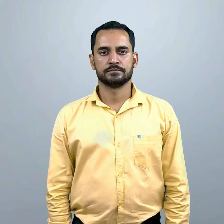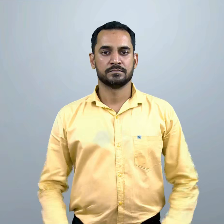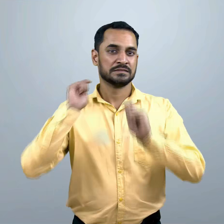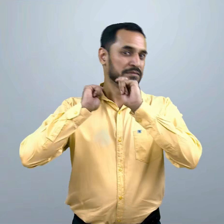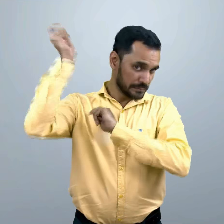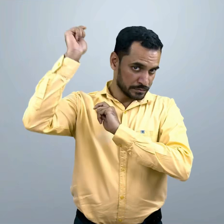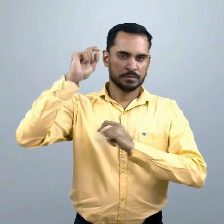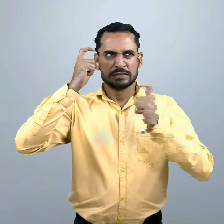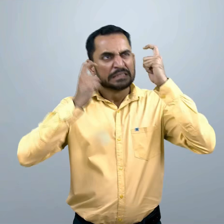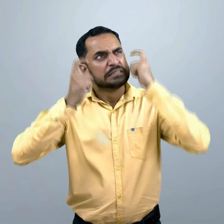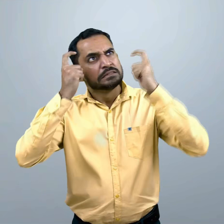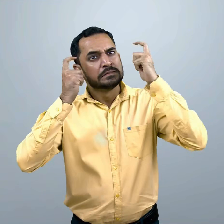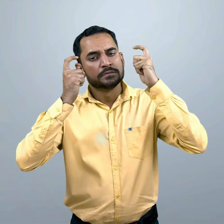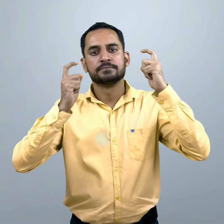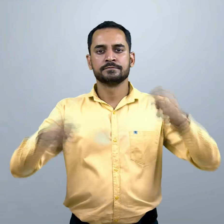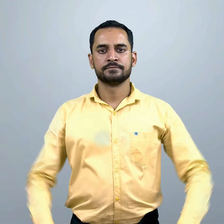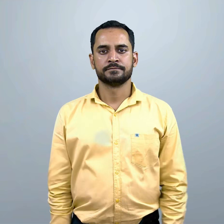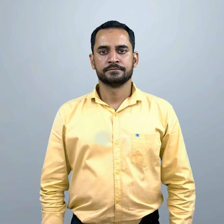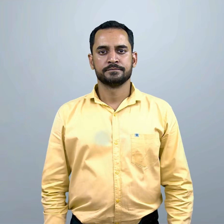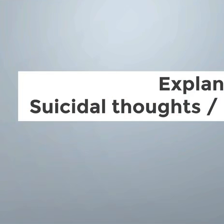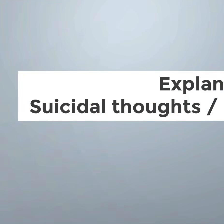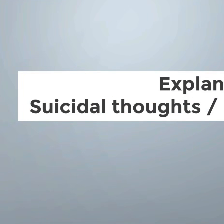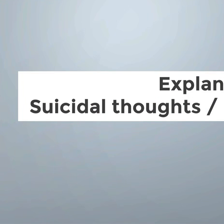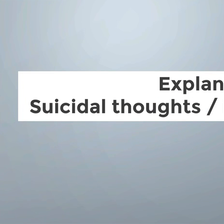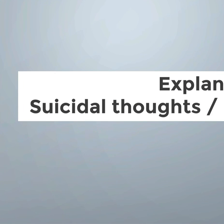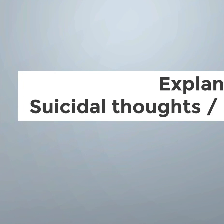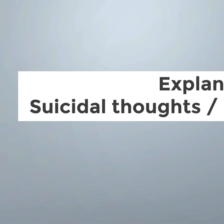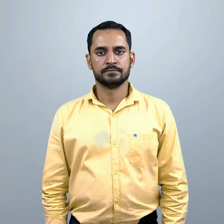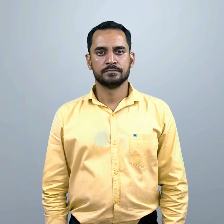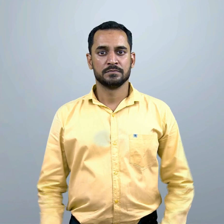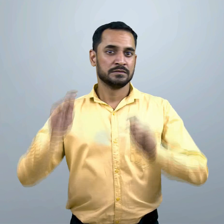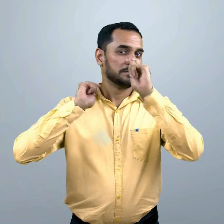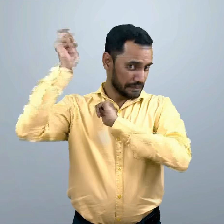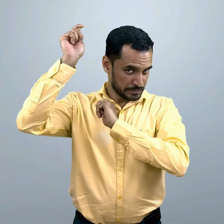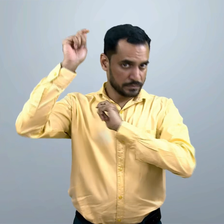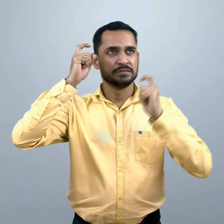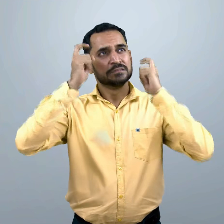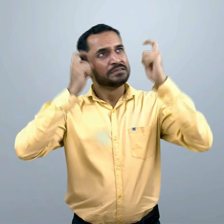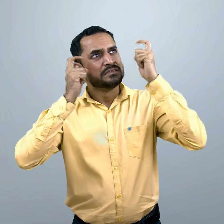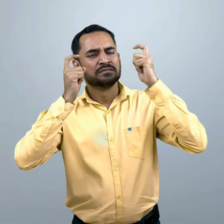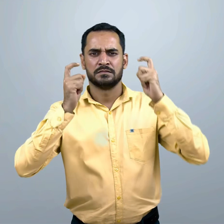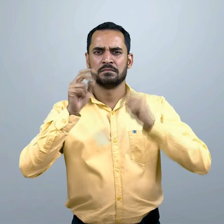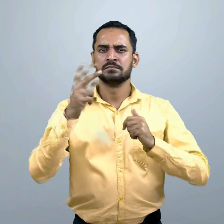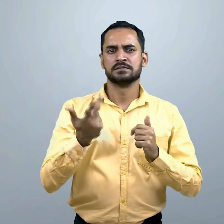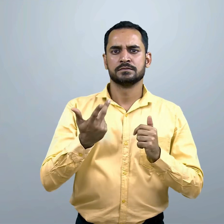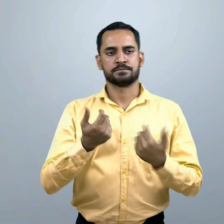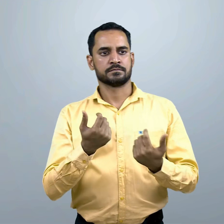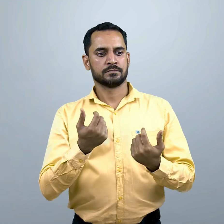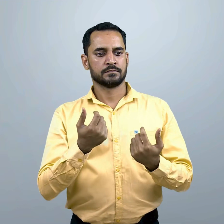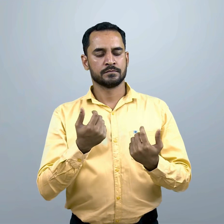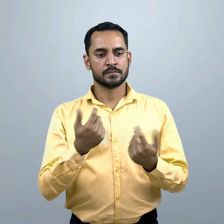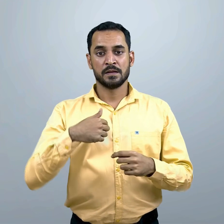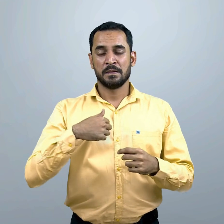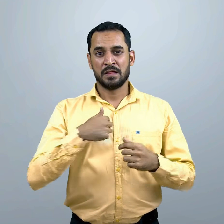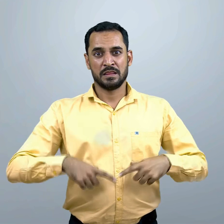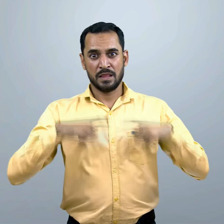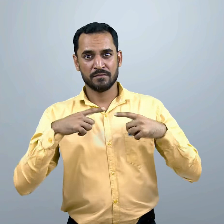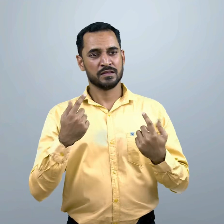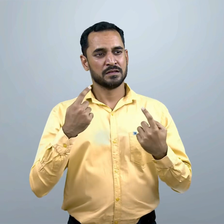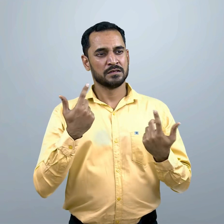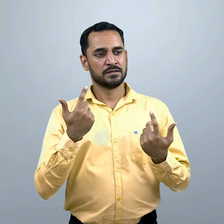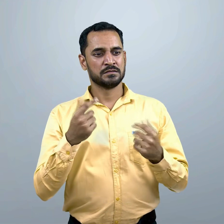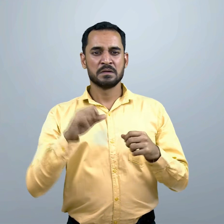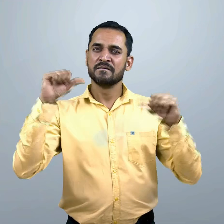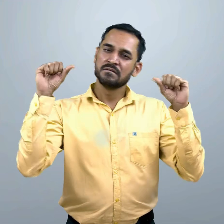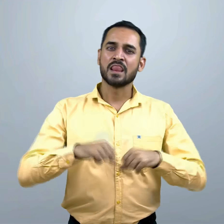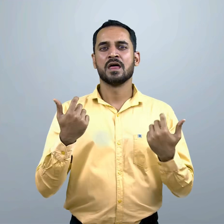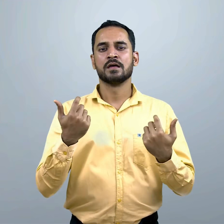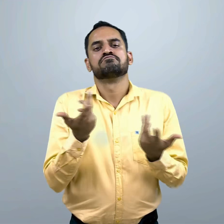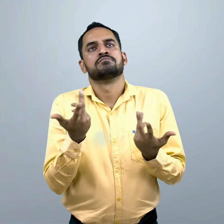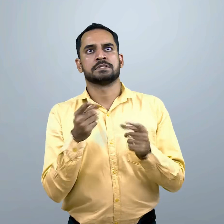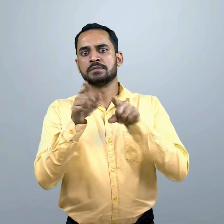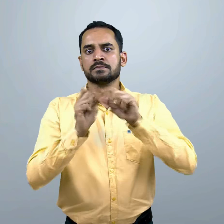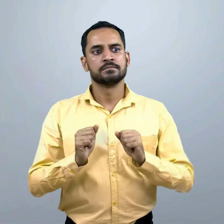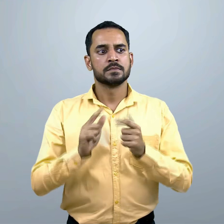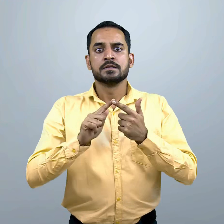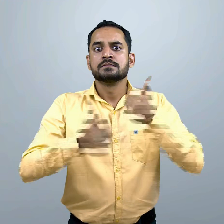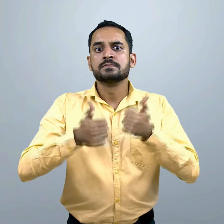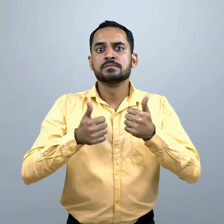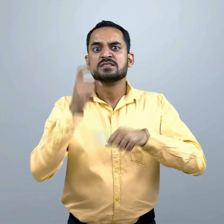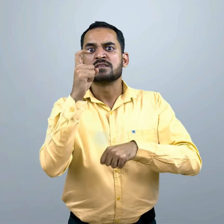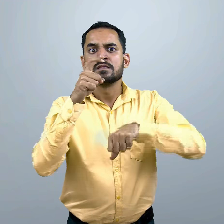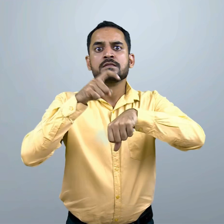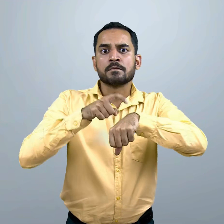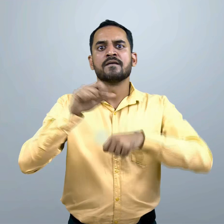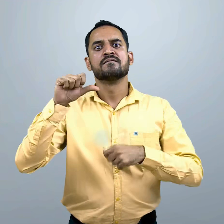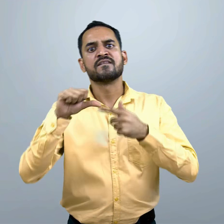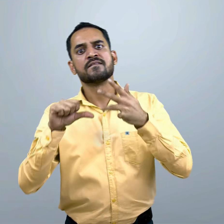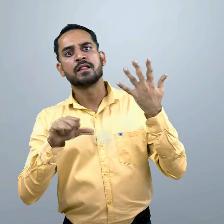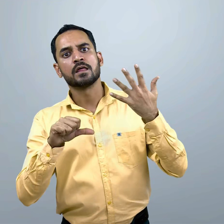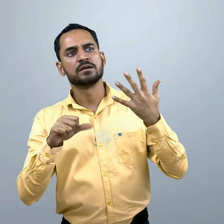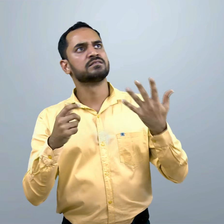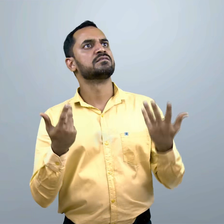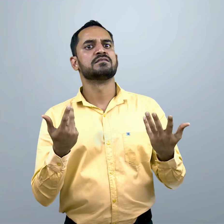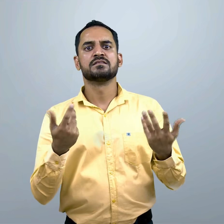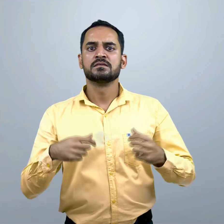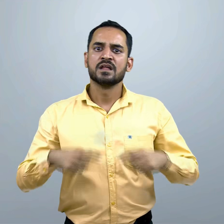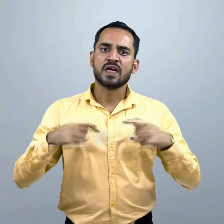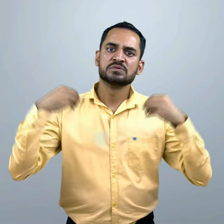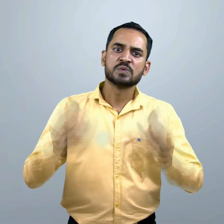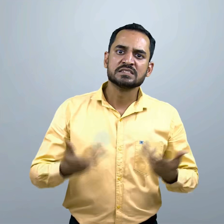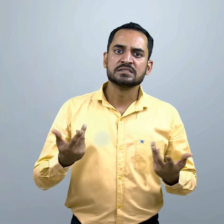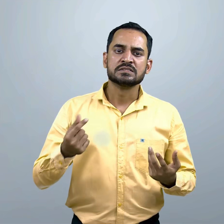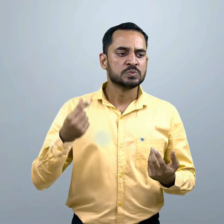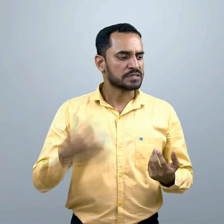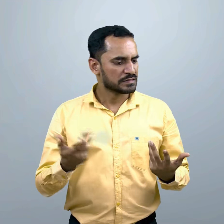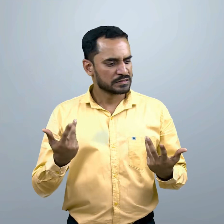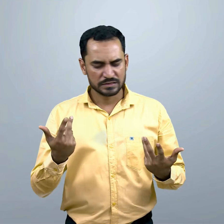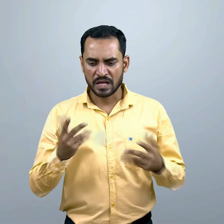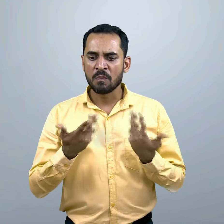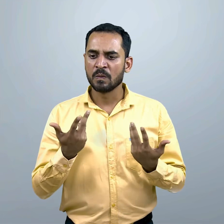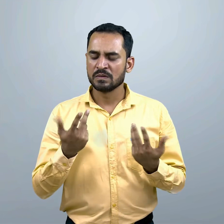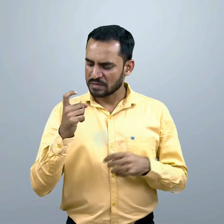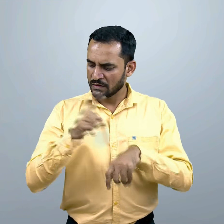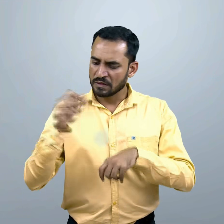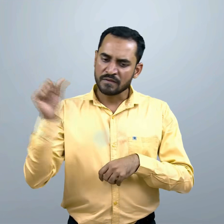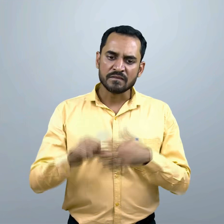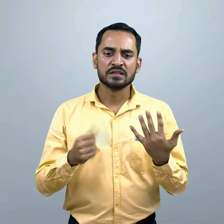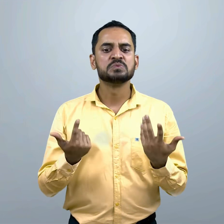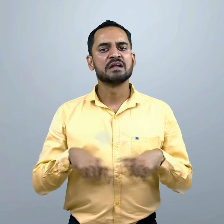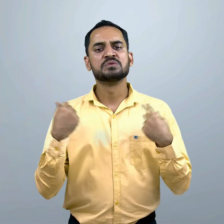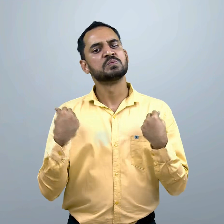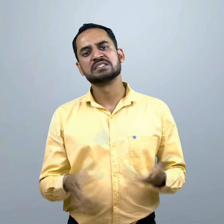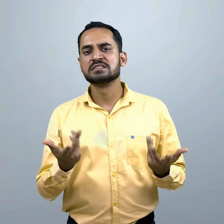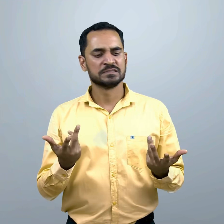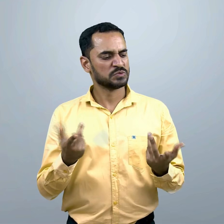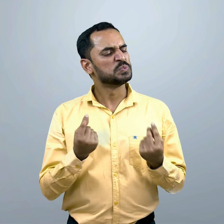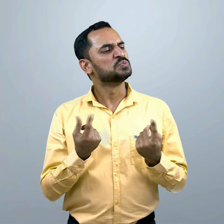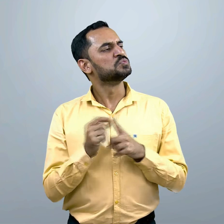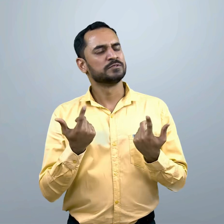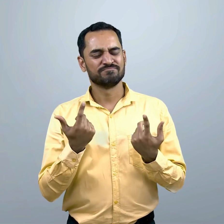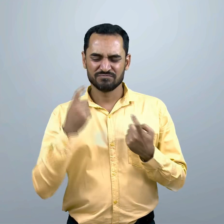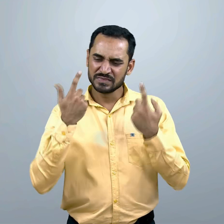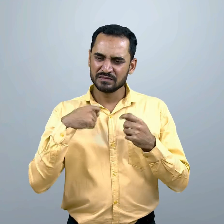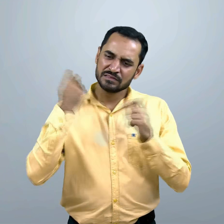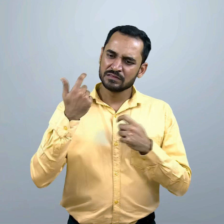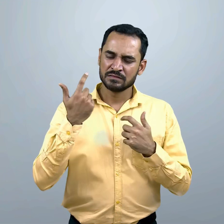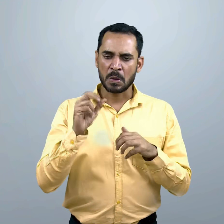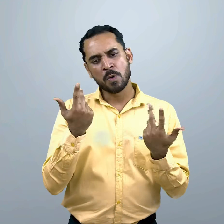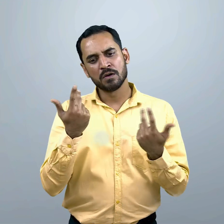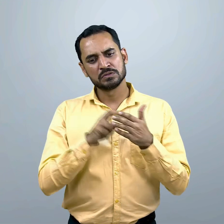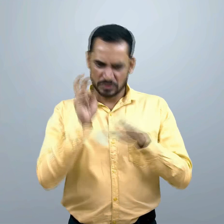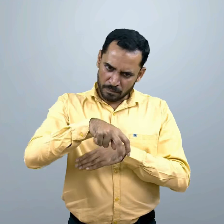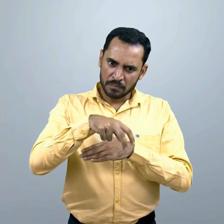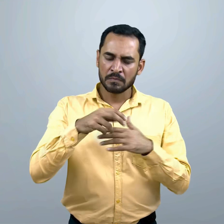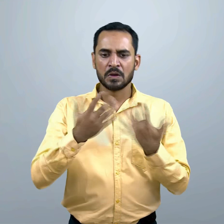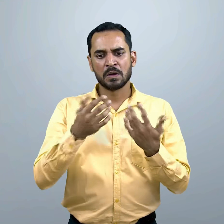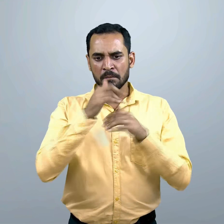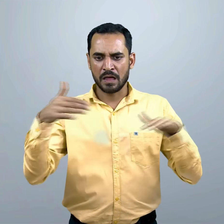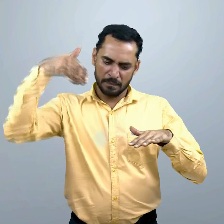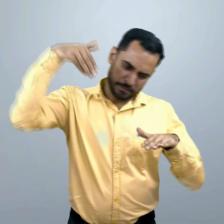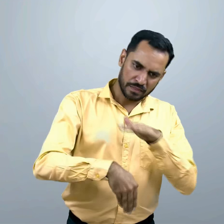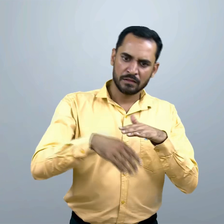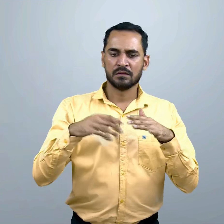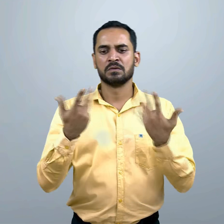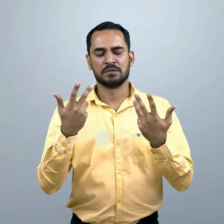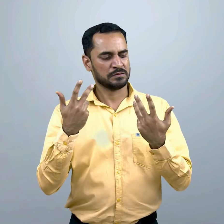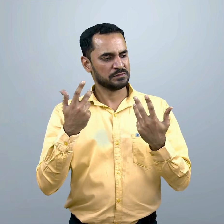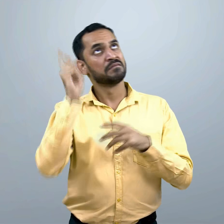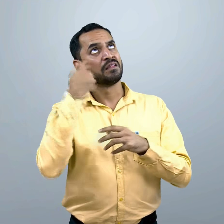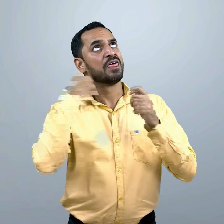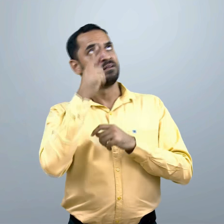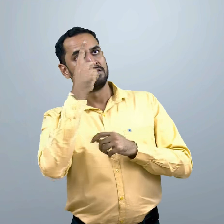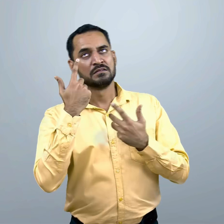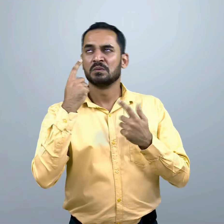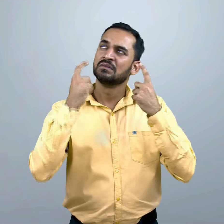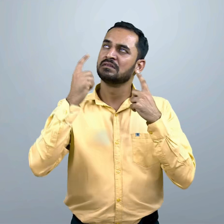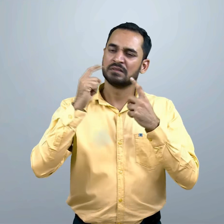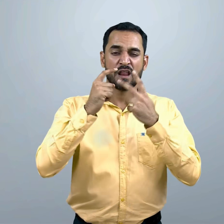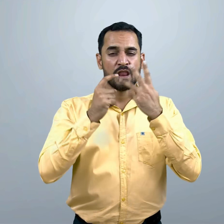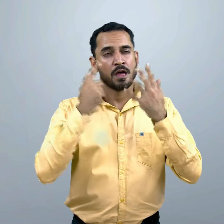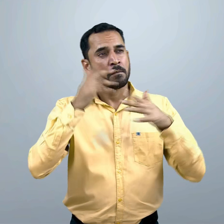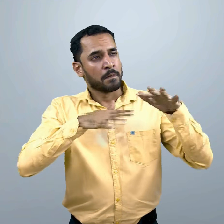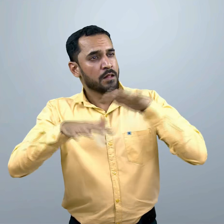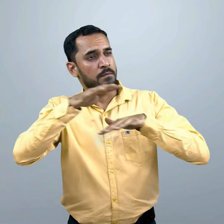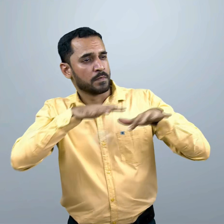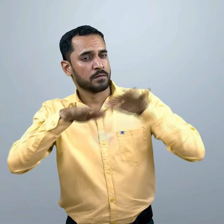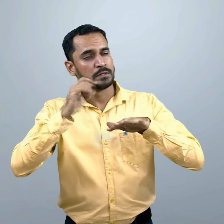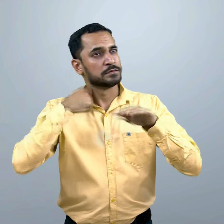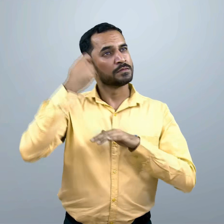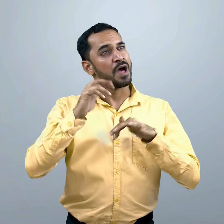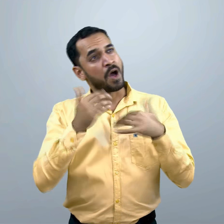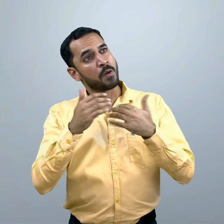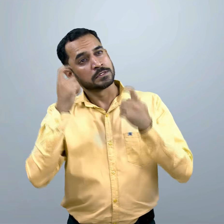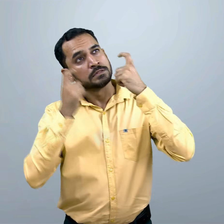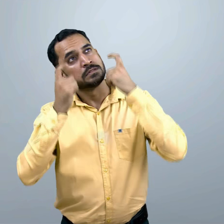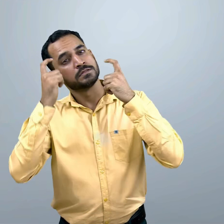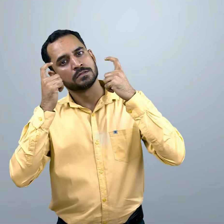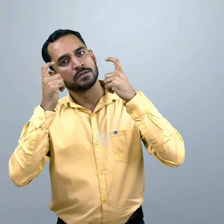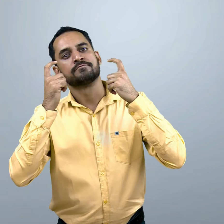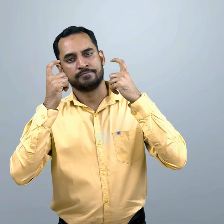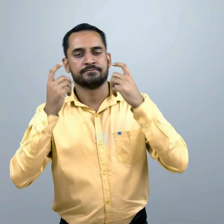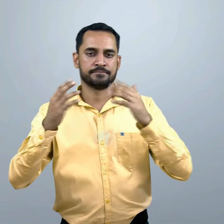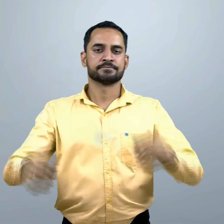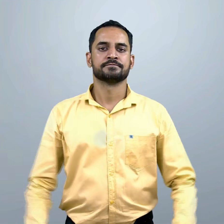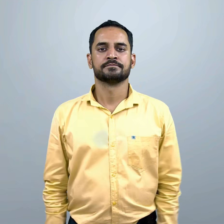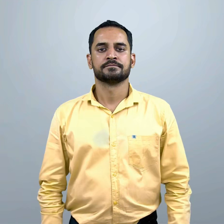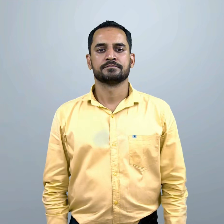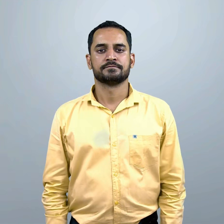Suicidal thoughts ideation behaviour